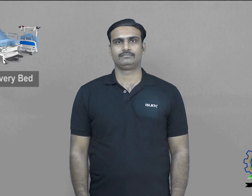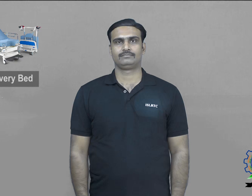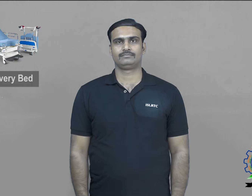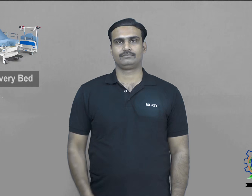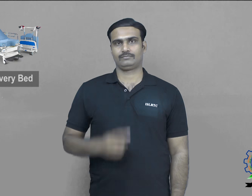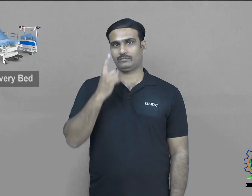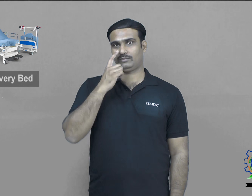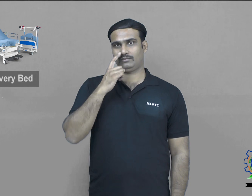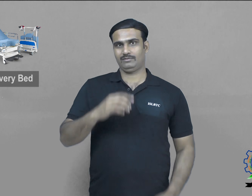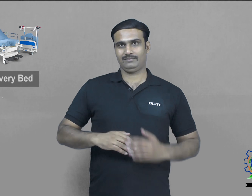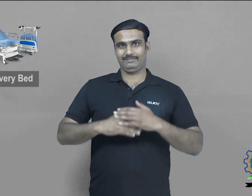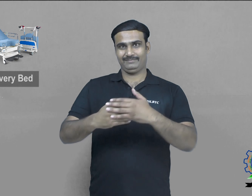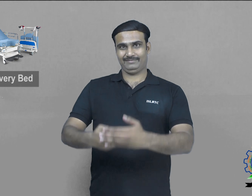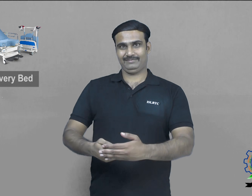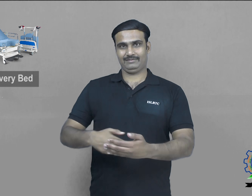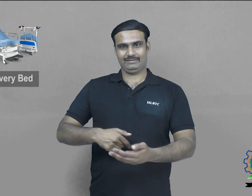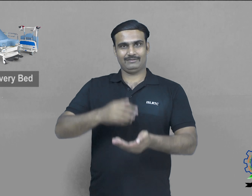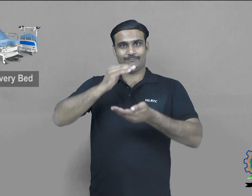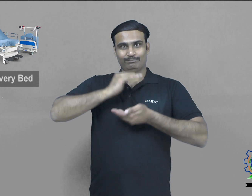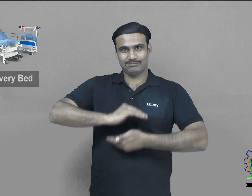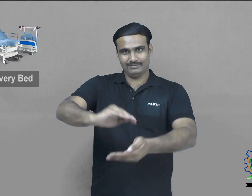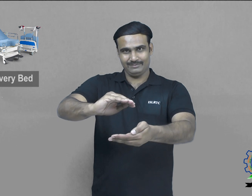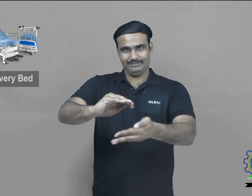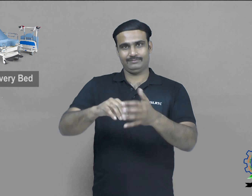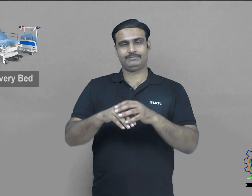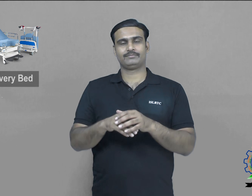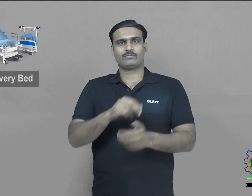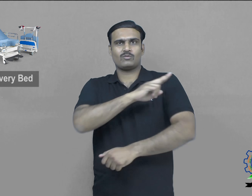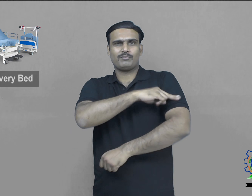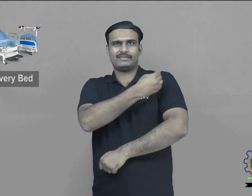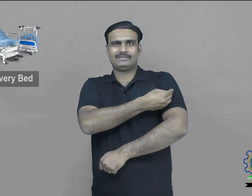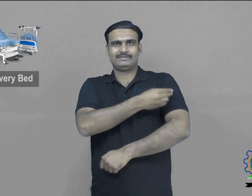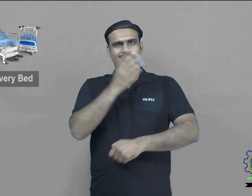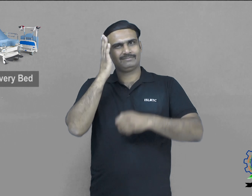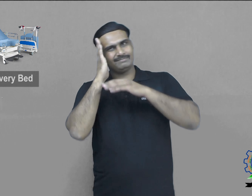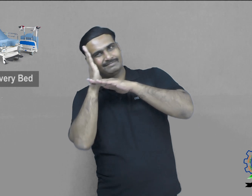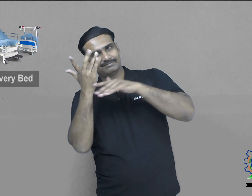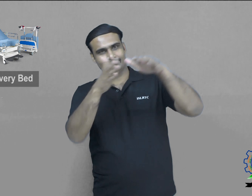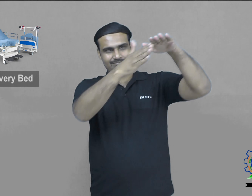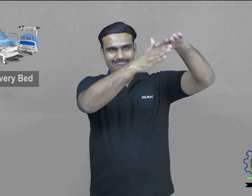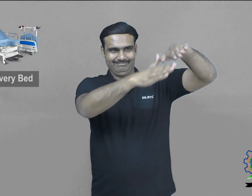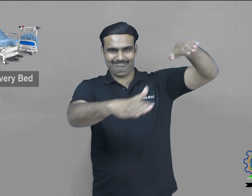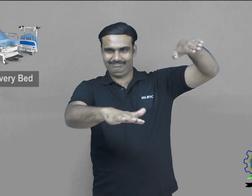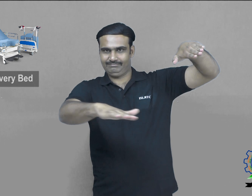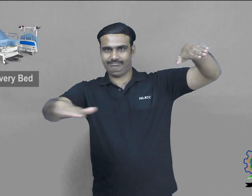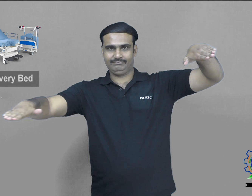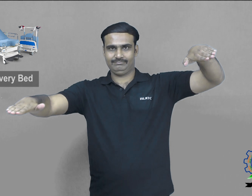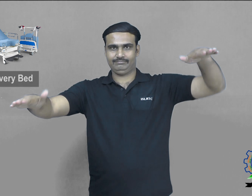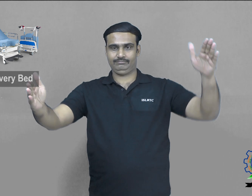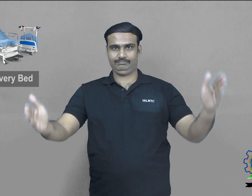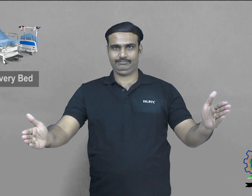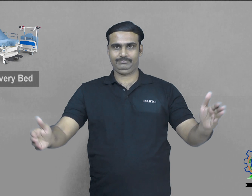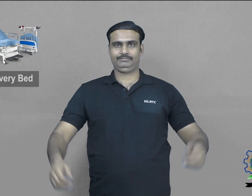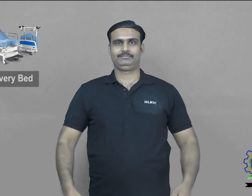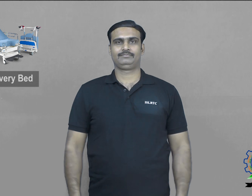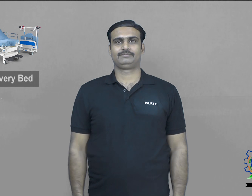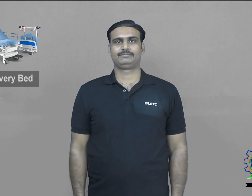Delivery Bed